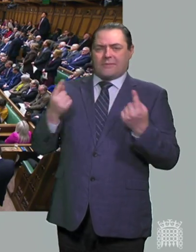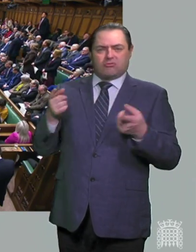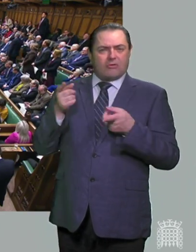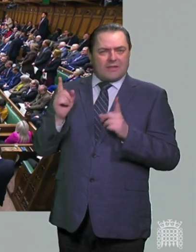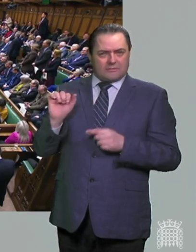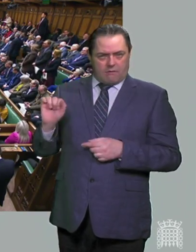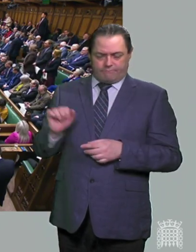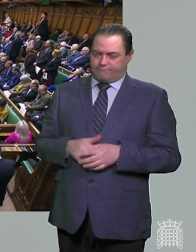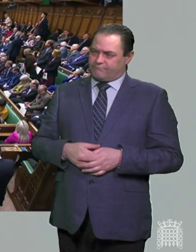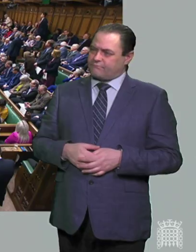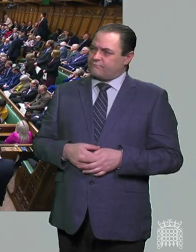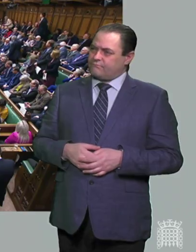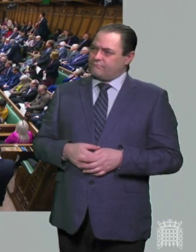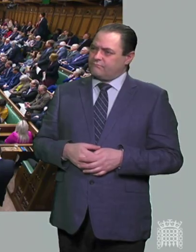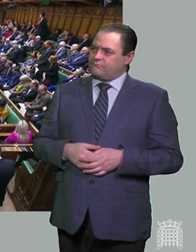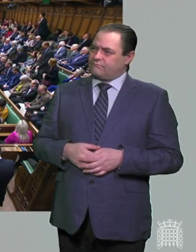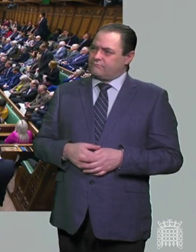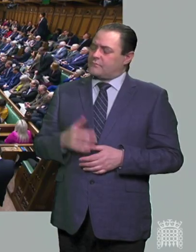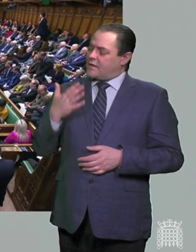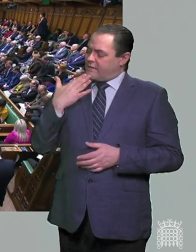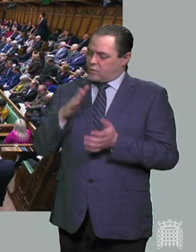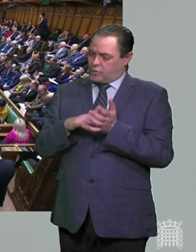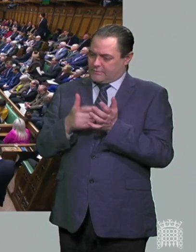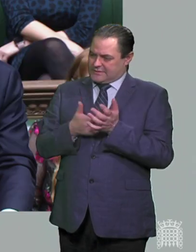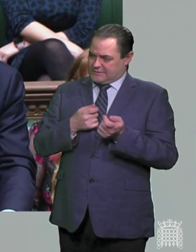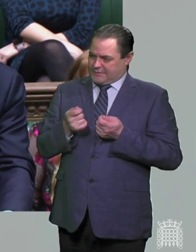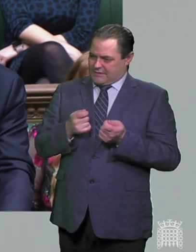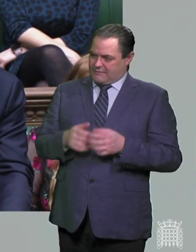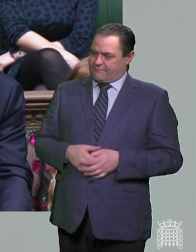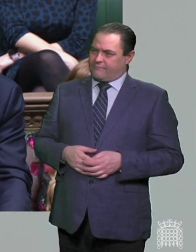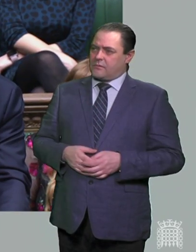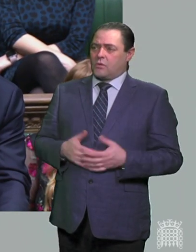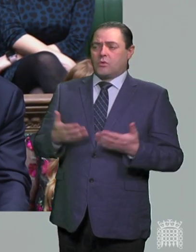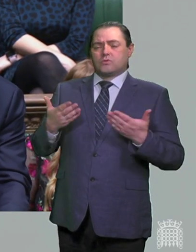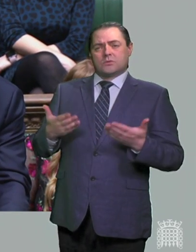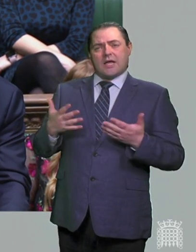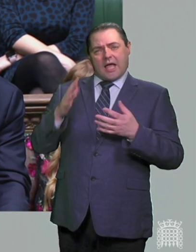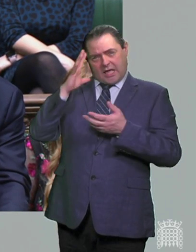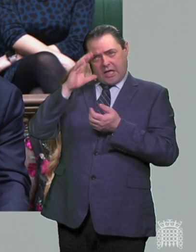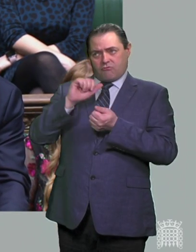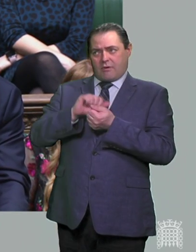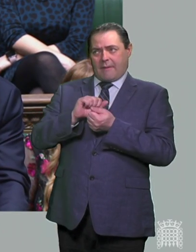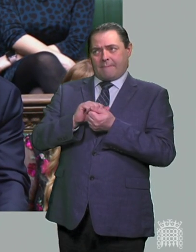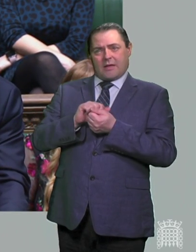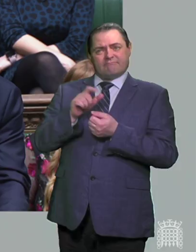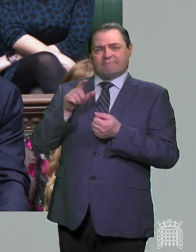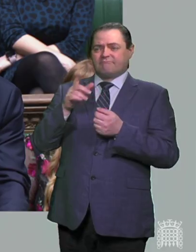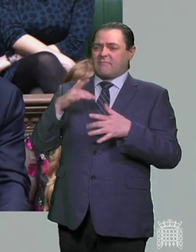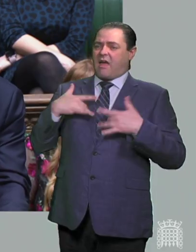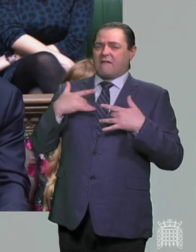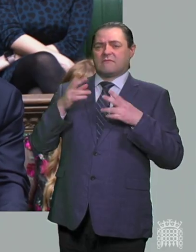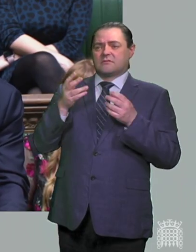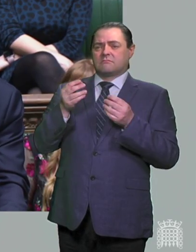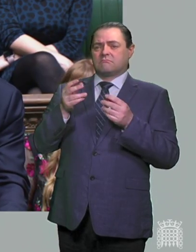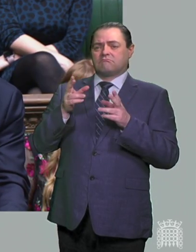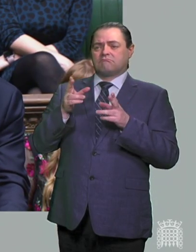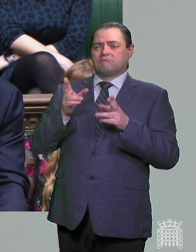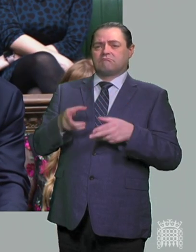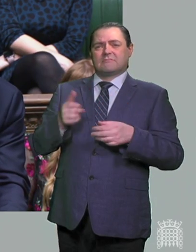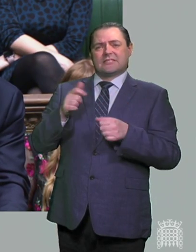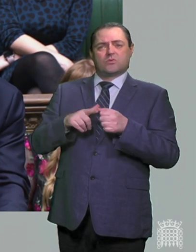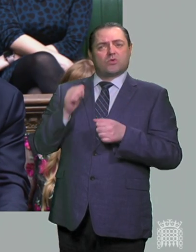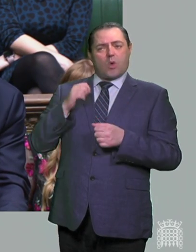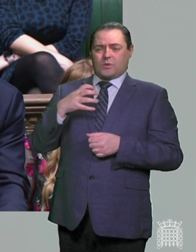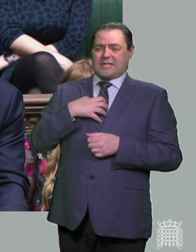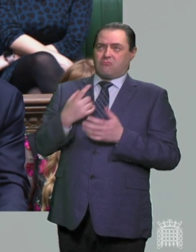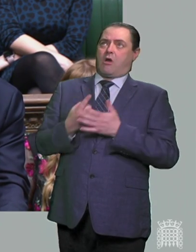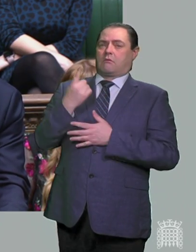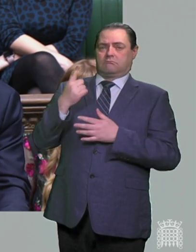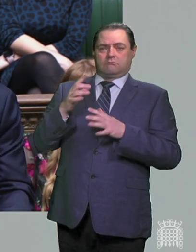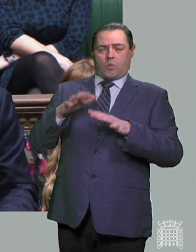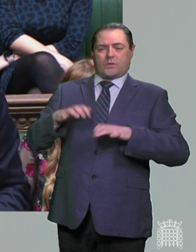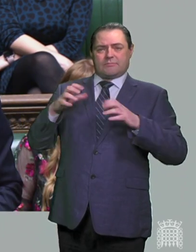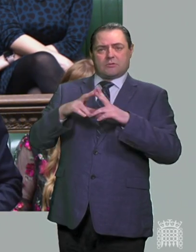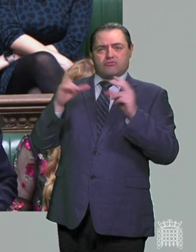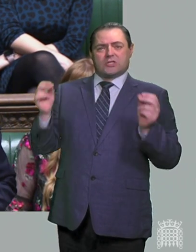Today we remember the innocent lives lost six years ago in the terror attack on Westminster bridge.